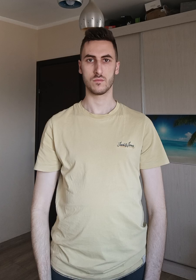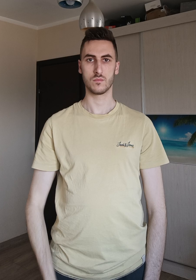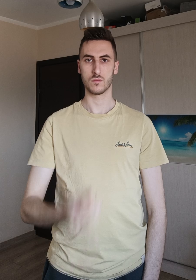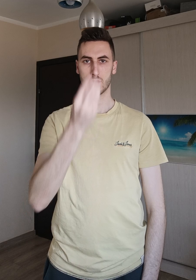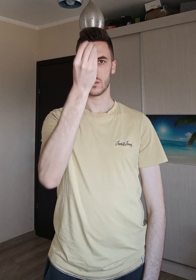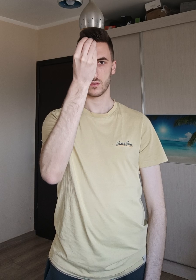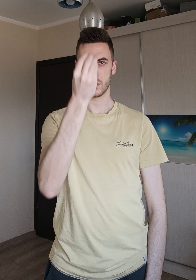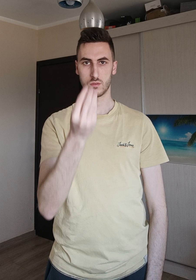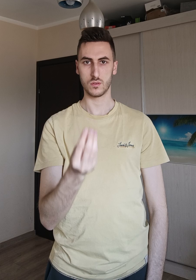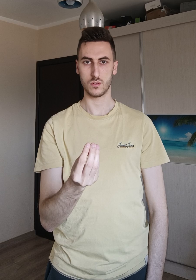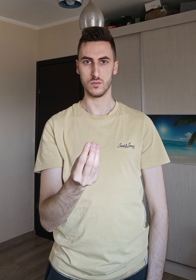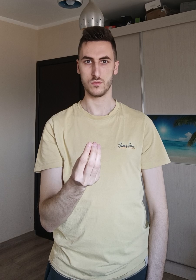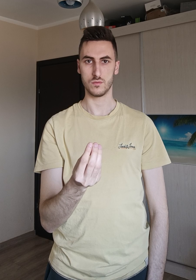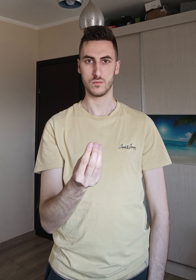טוב